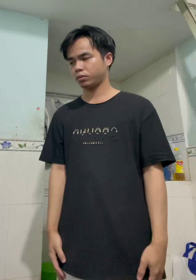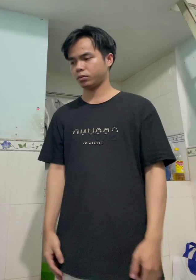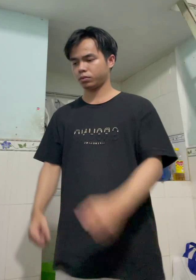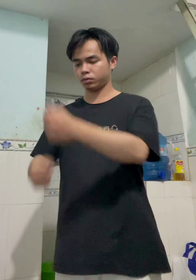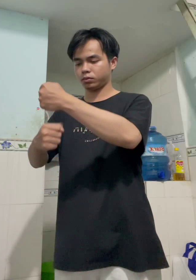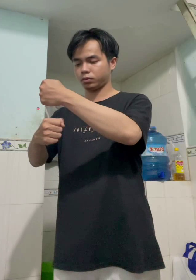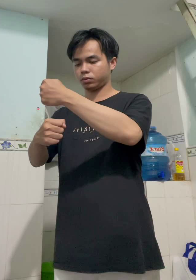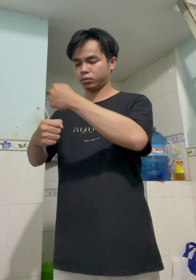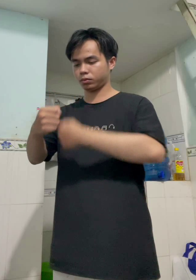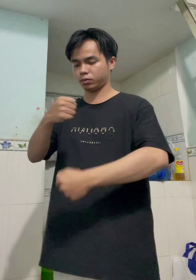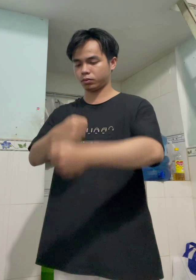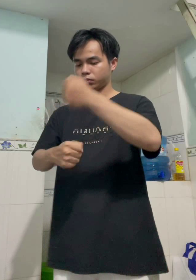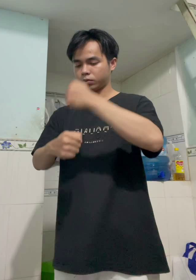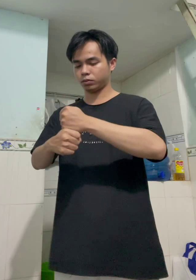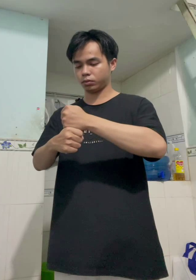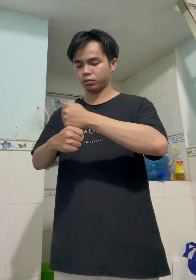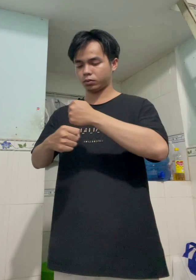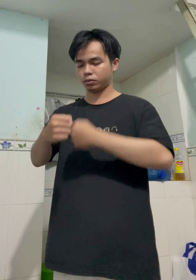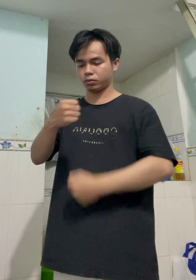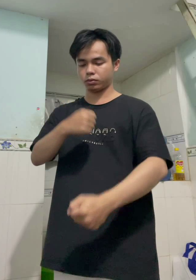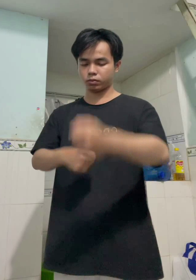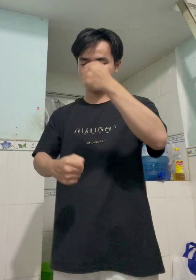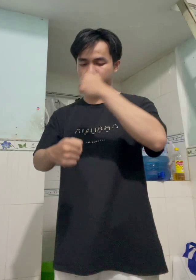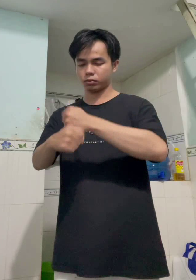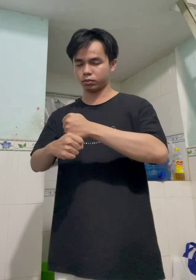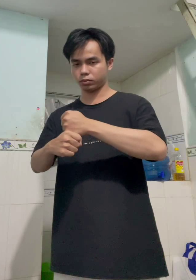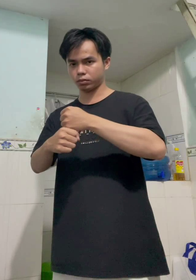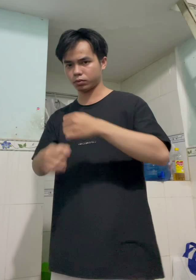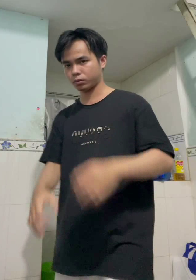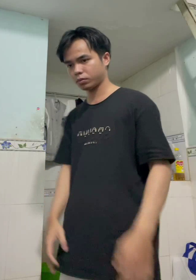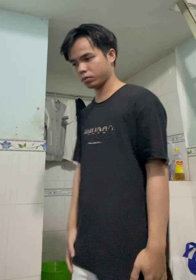quanh nam